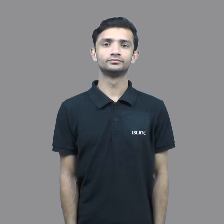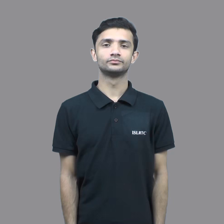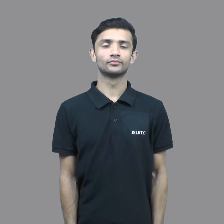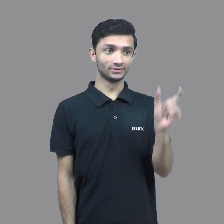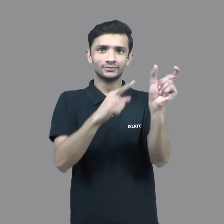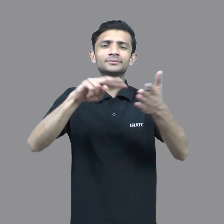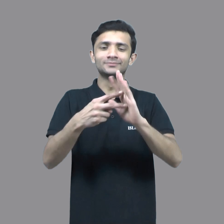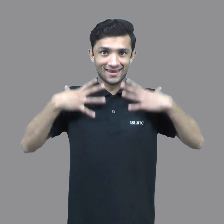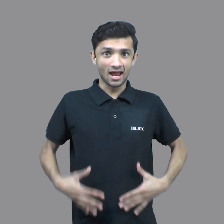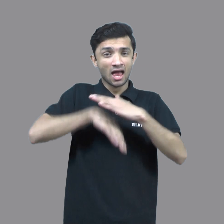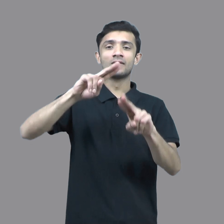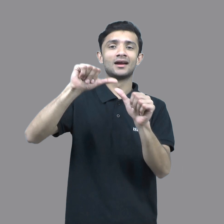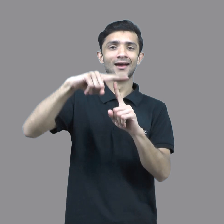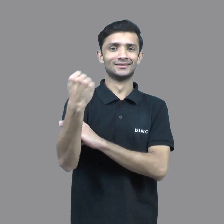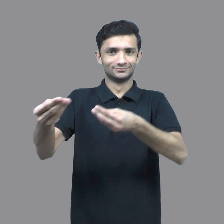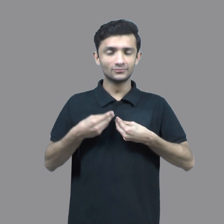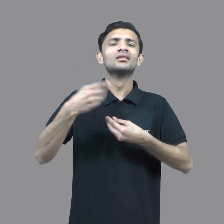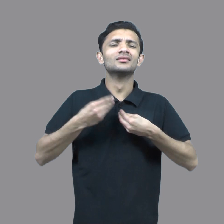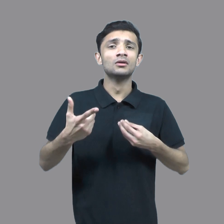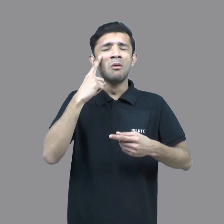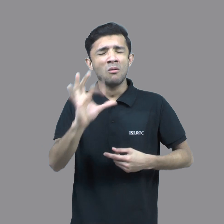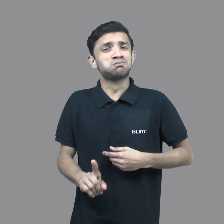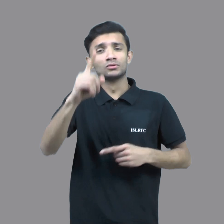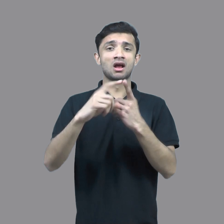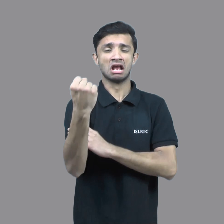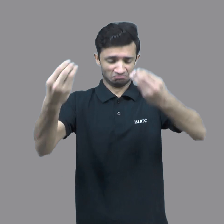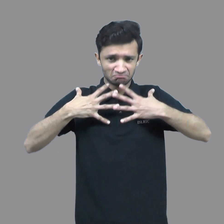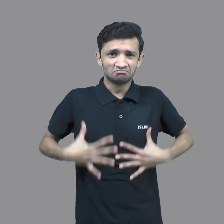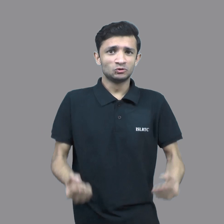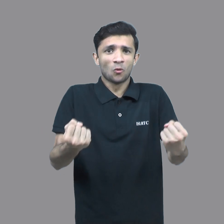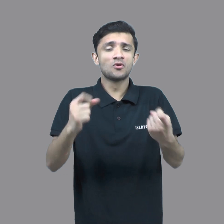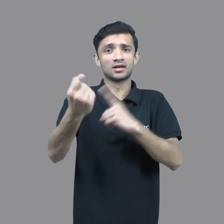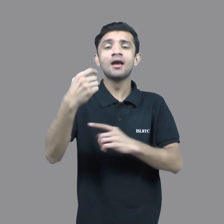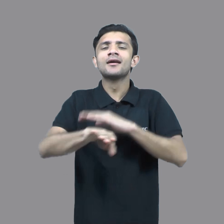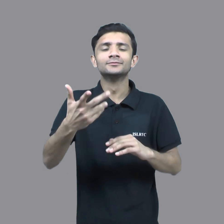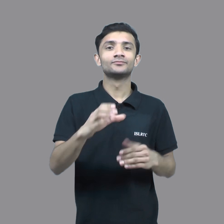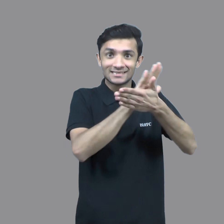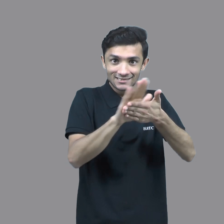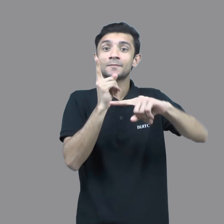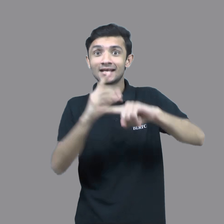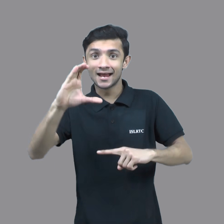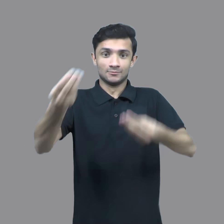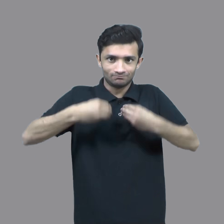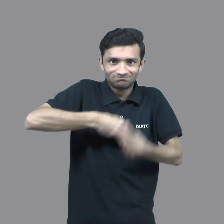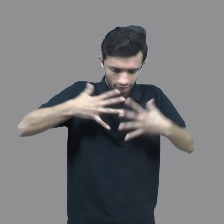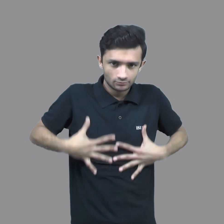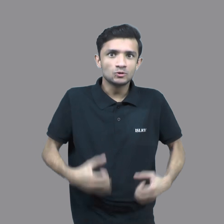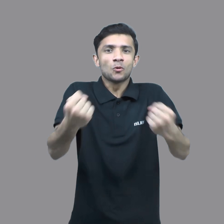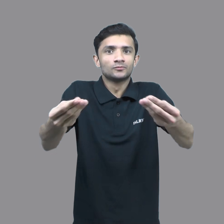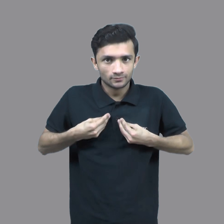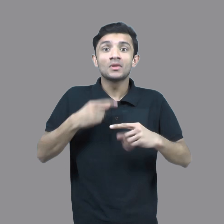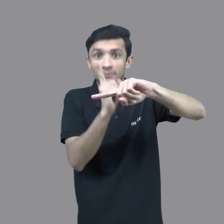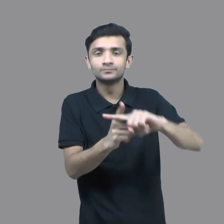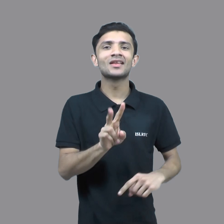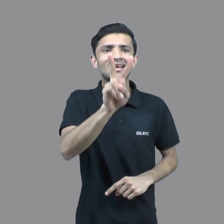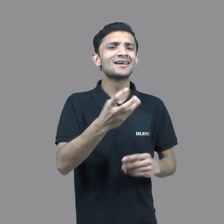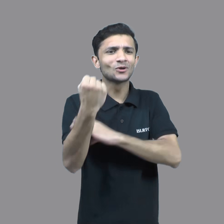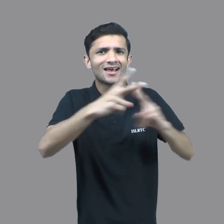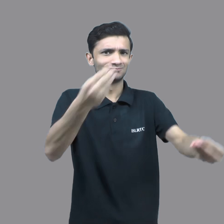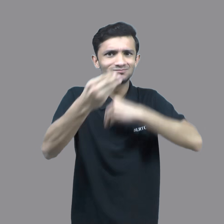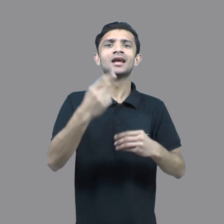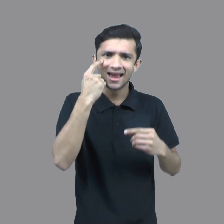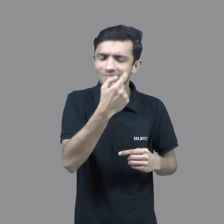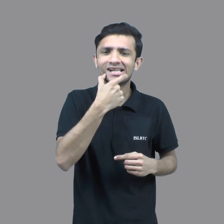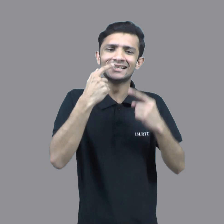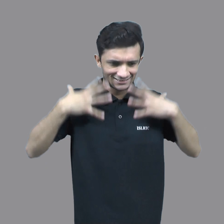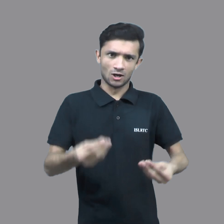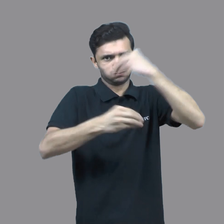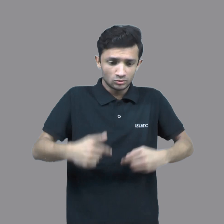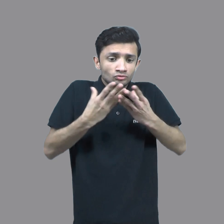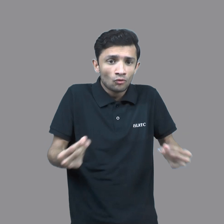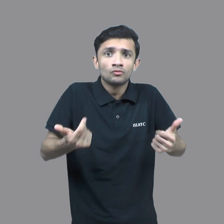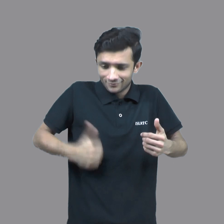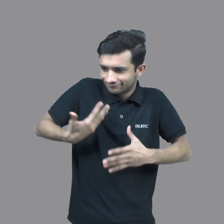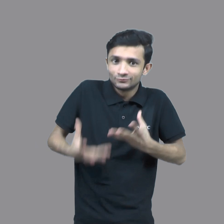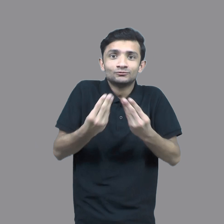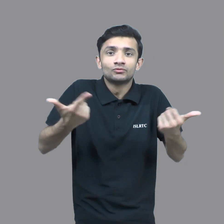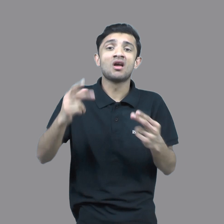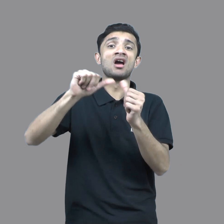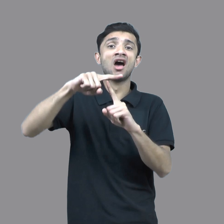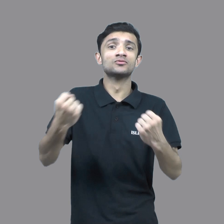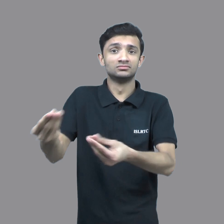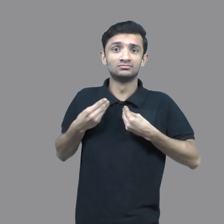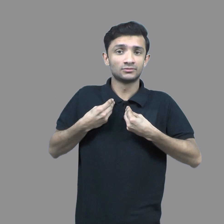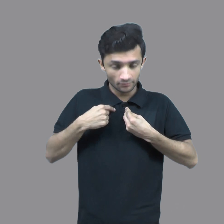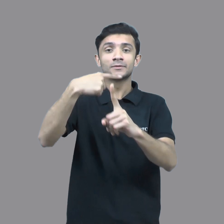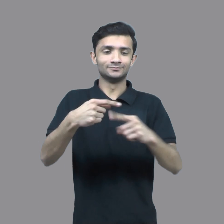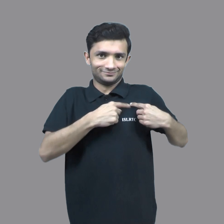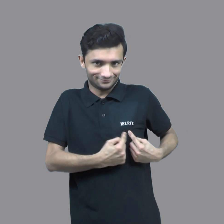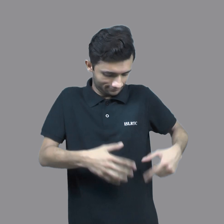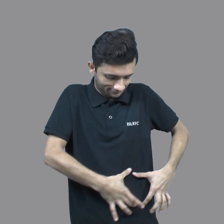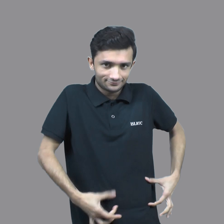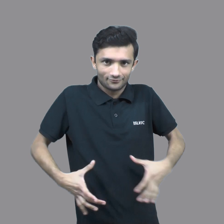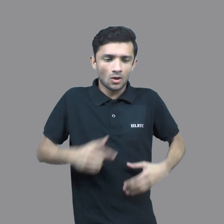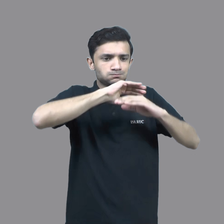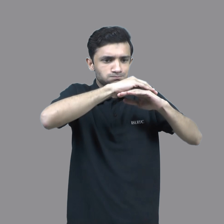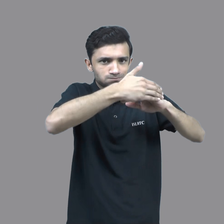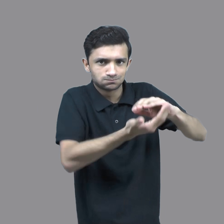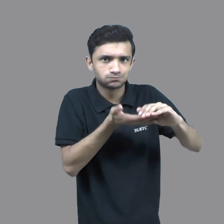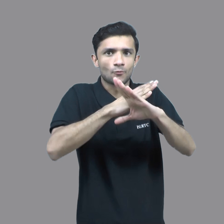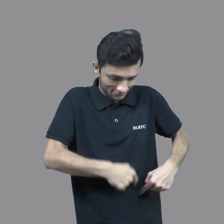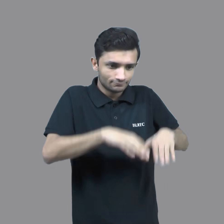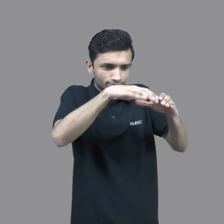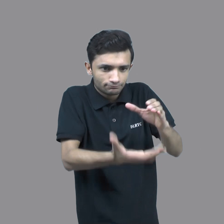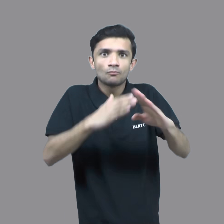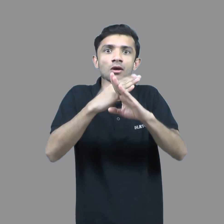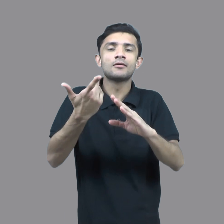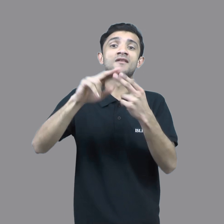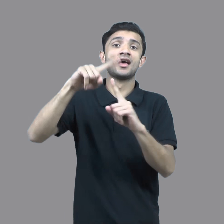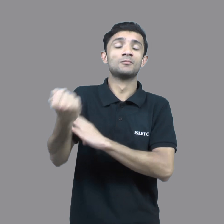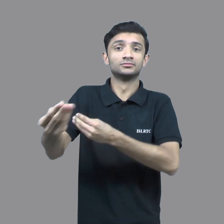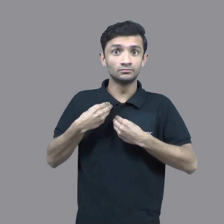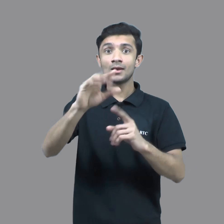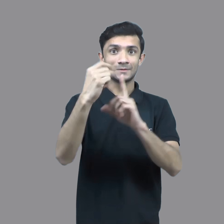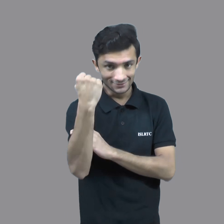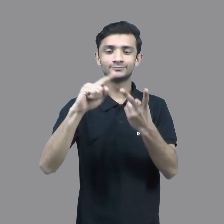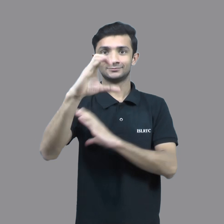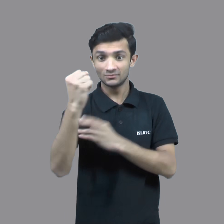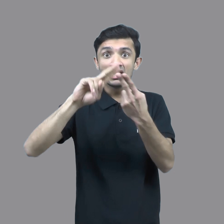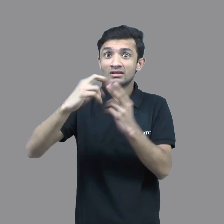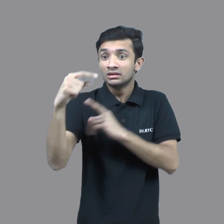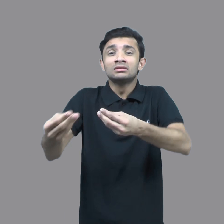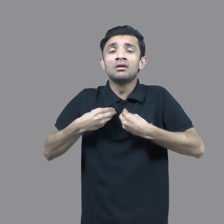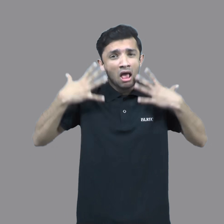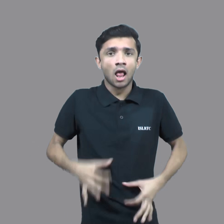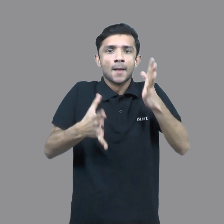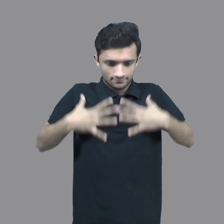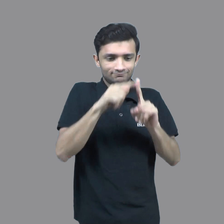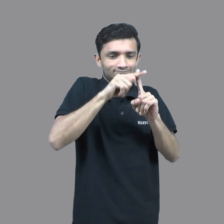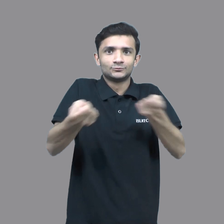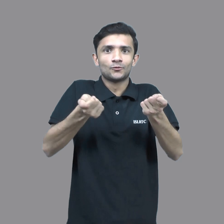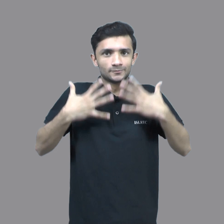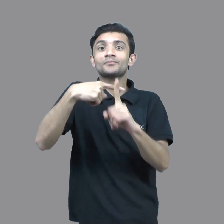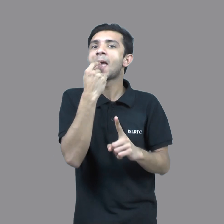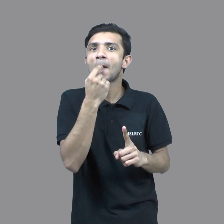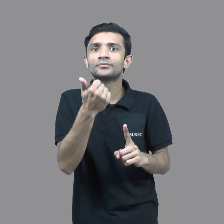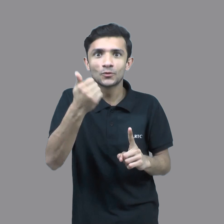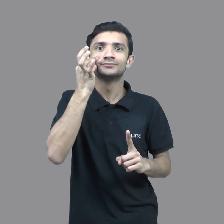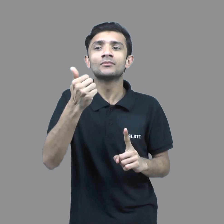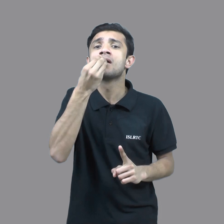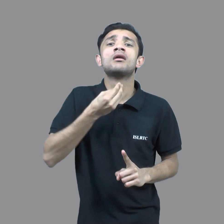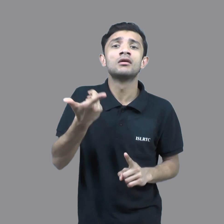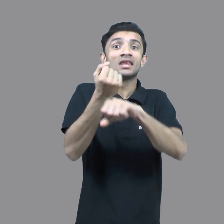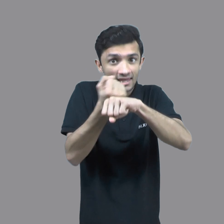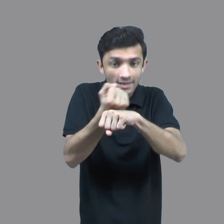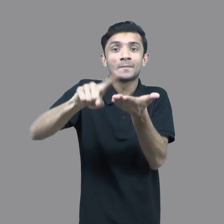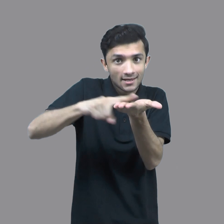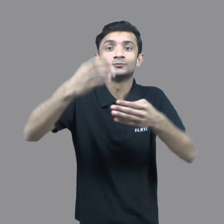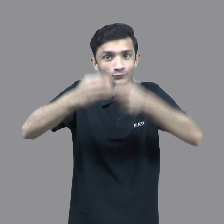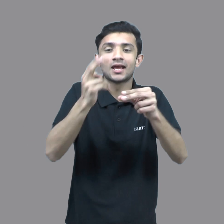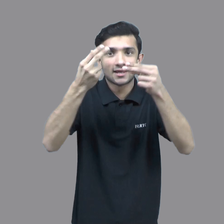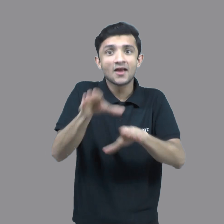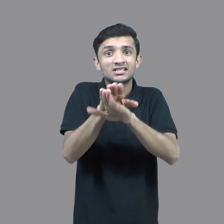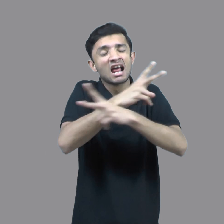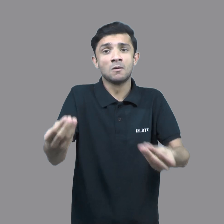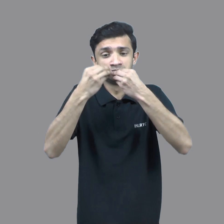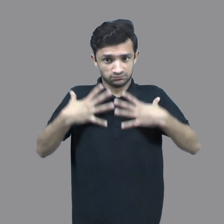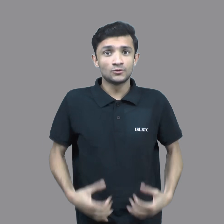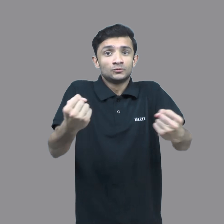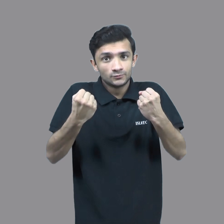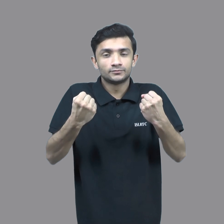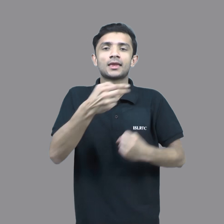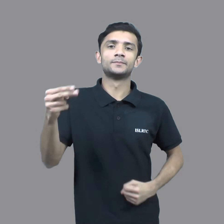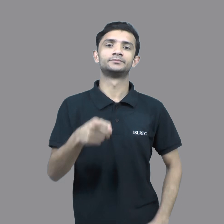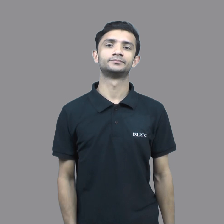Fats